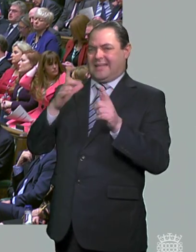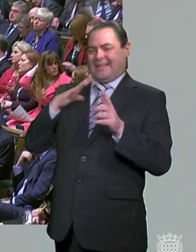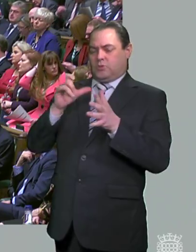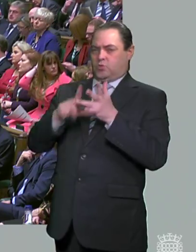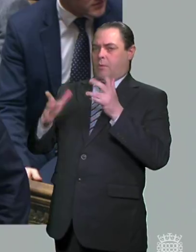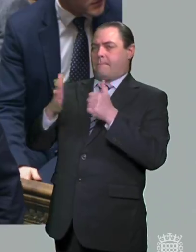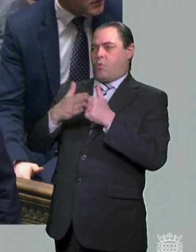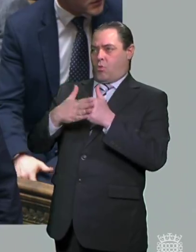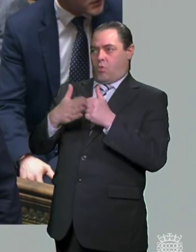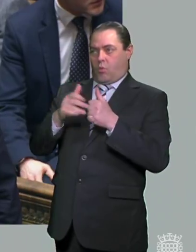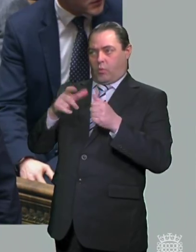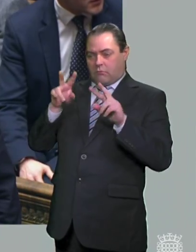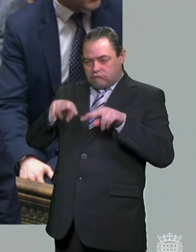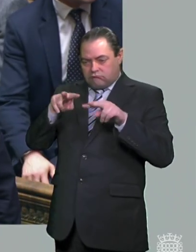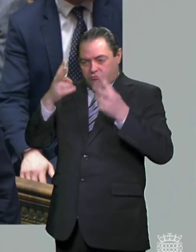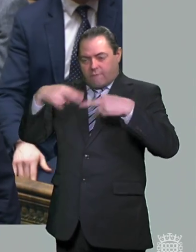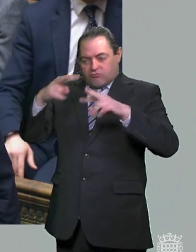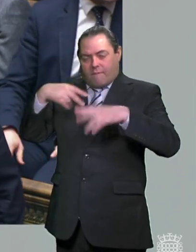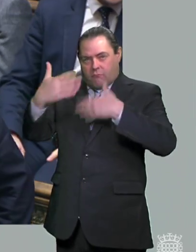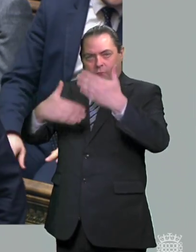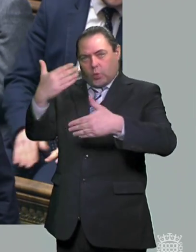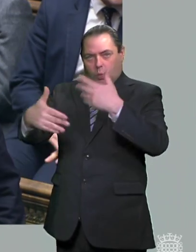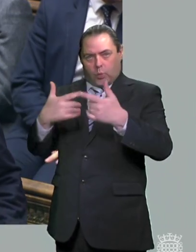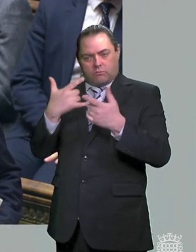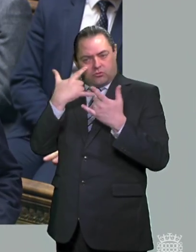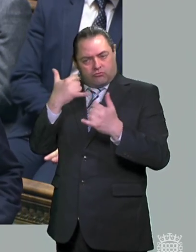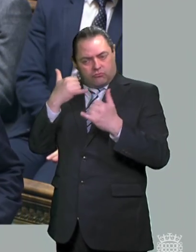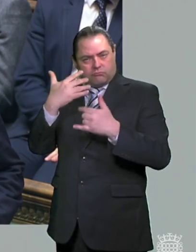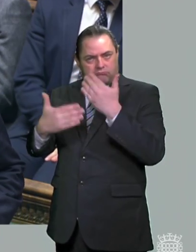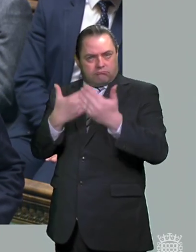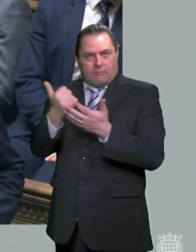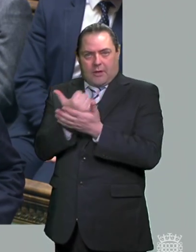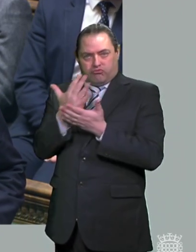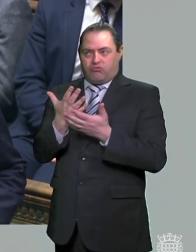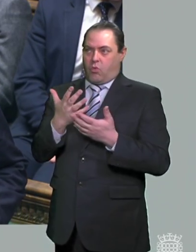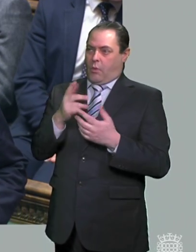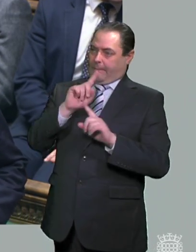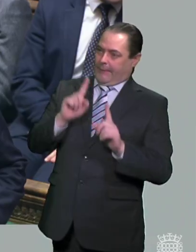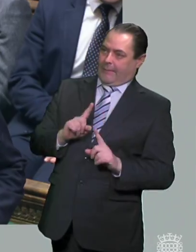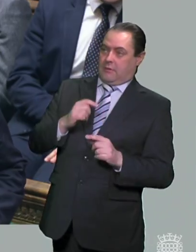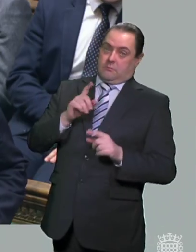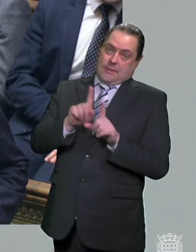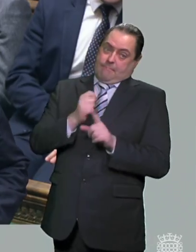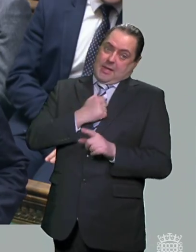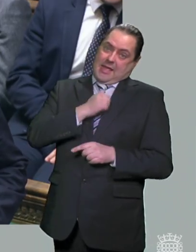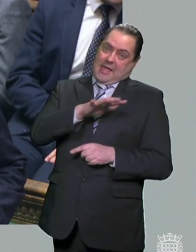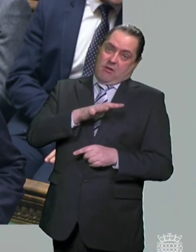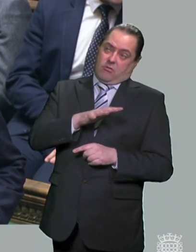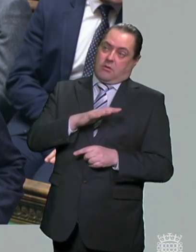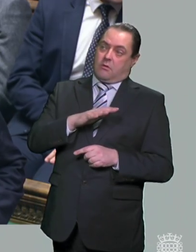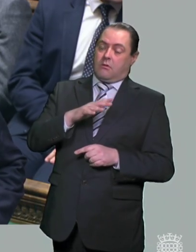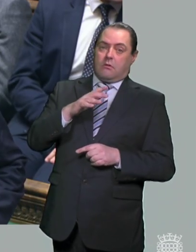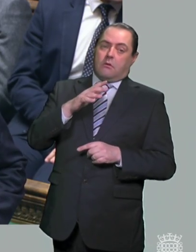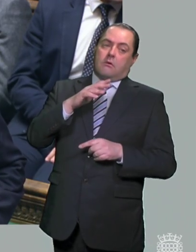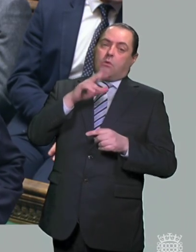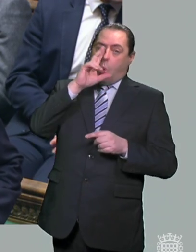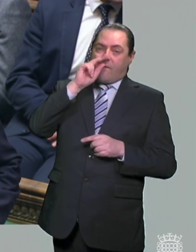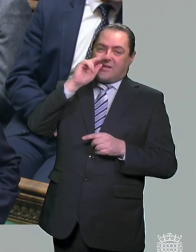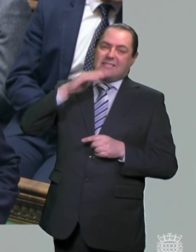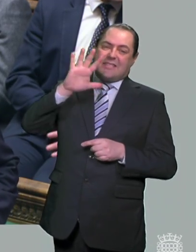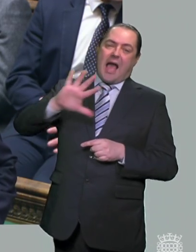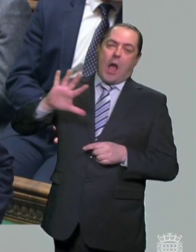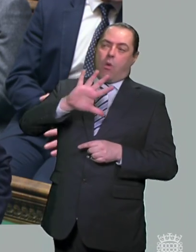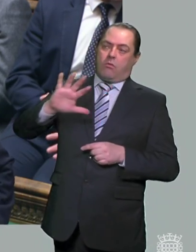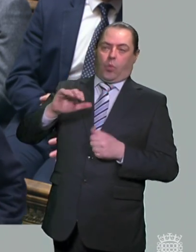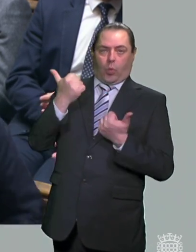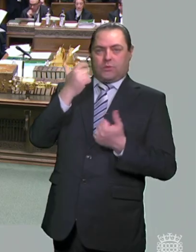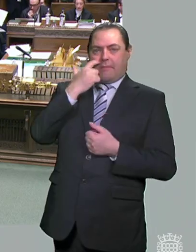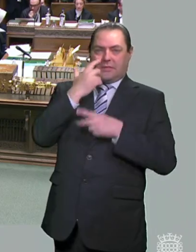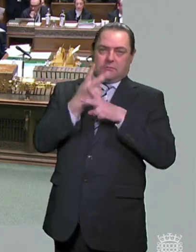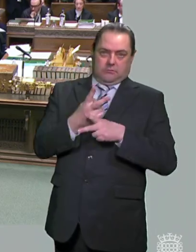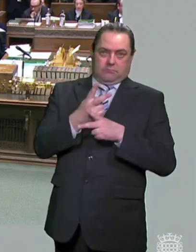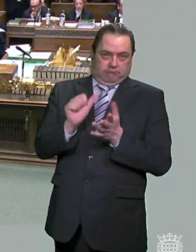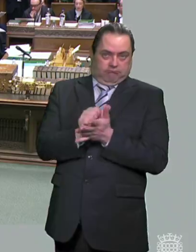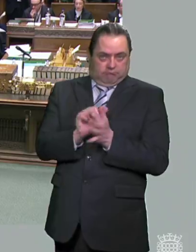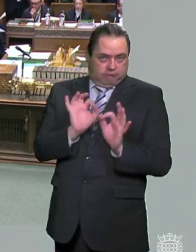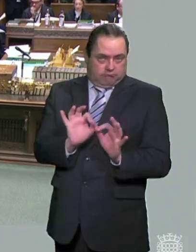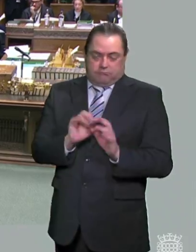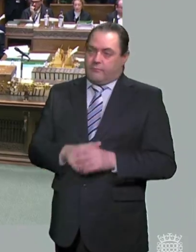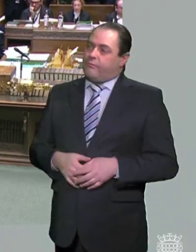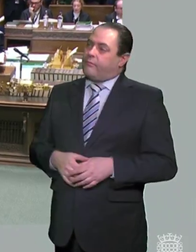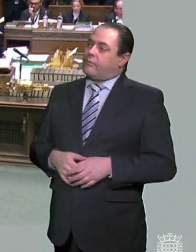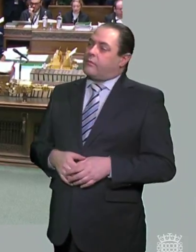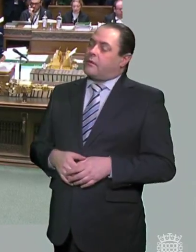Will the Prime Minister therefore keep this area under the closest review to ensure that constituents such as mine in South Norfolk and those of other honourable Members get the best possible dental care?